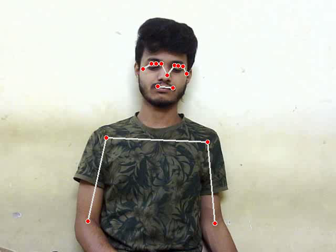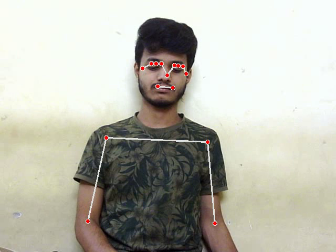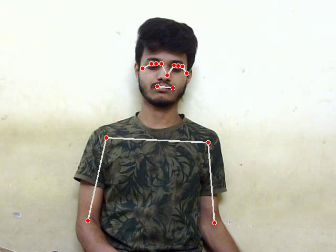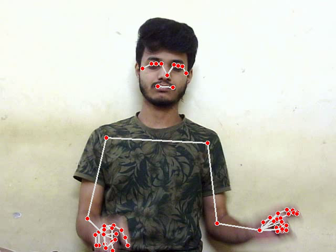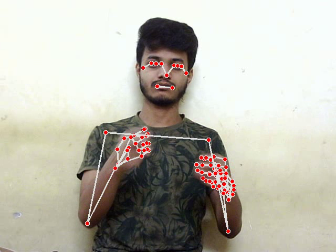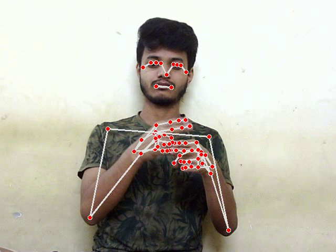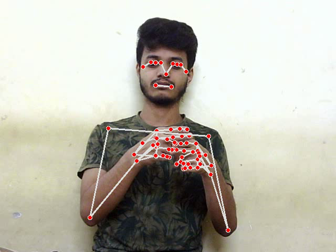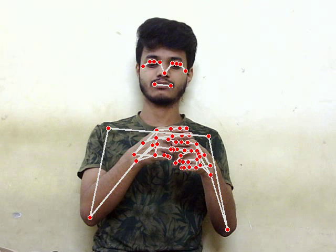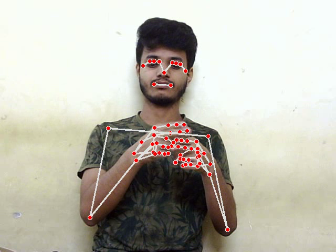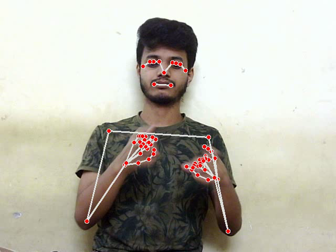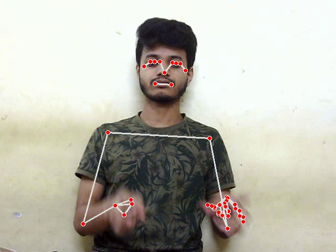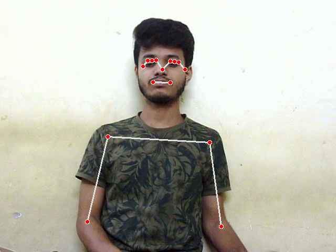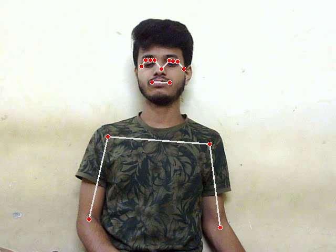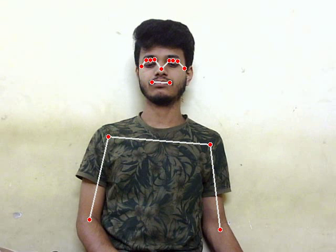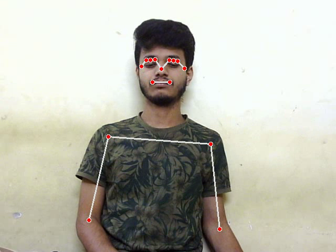name